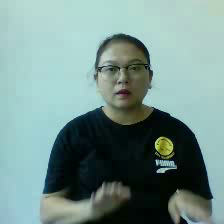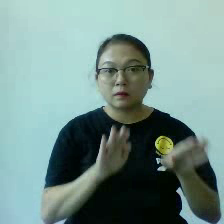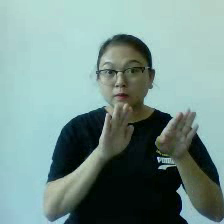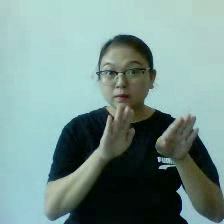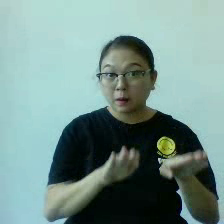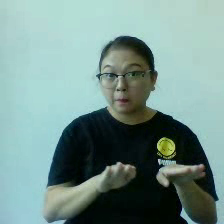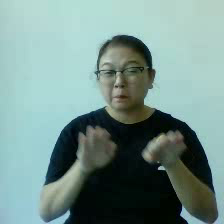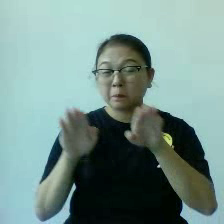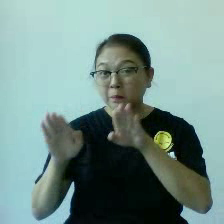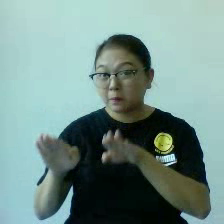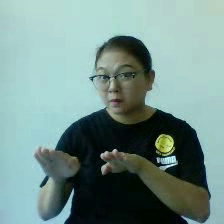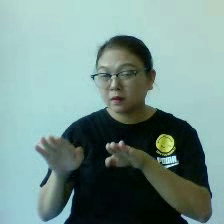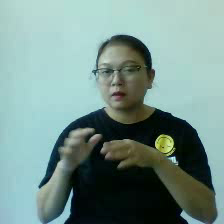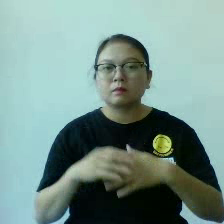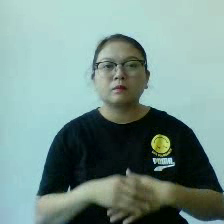Chậm lại